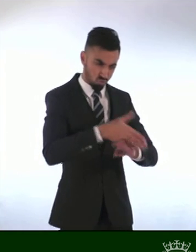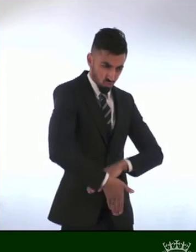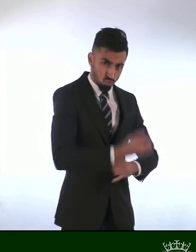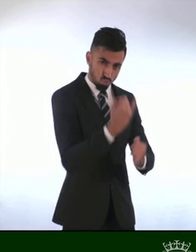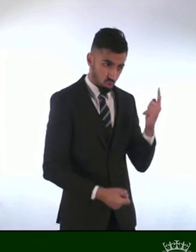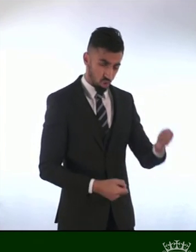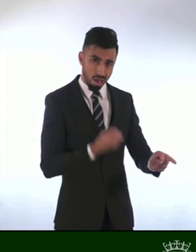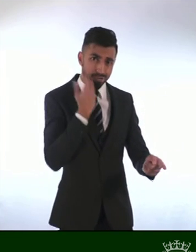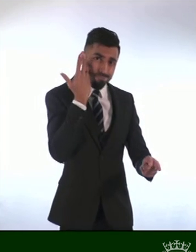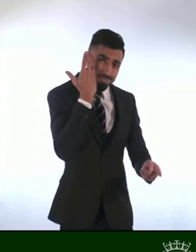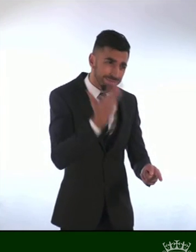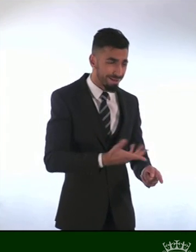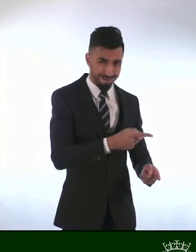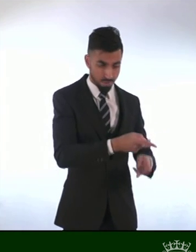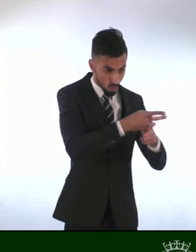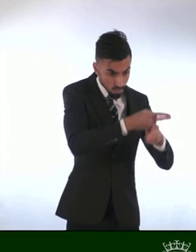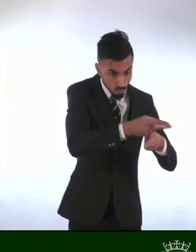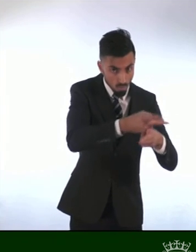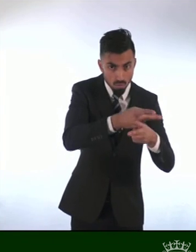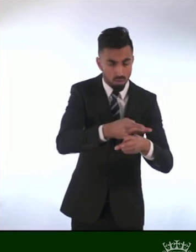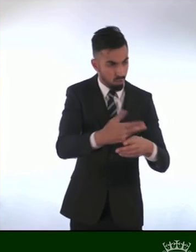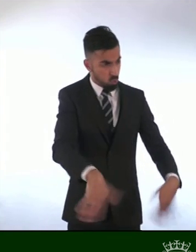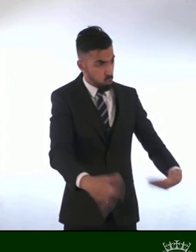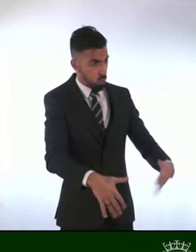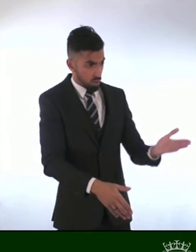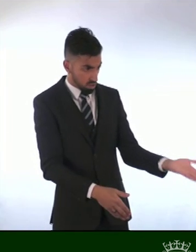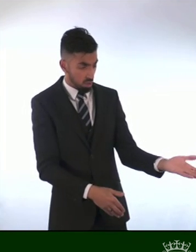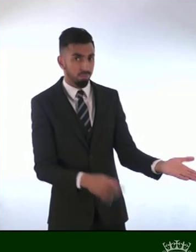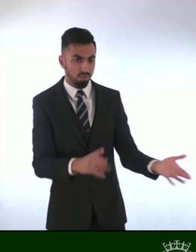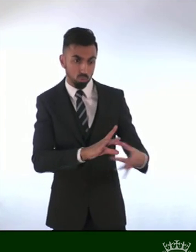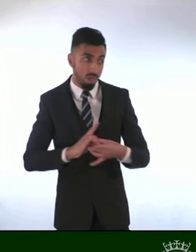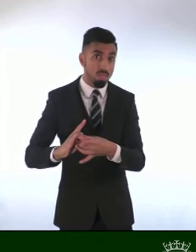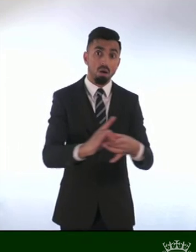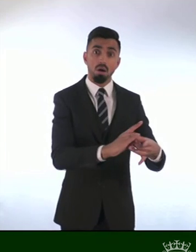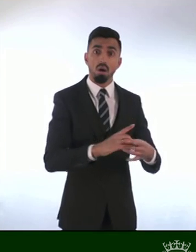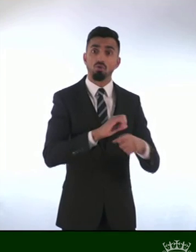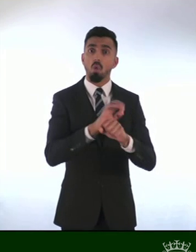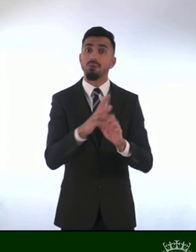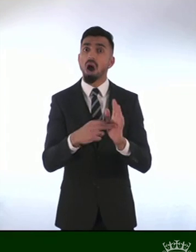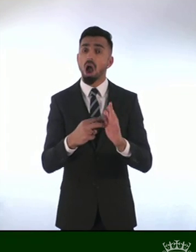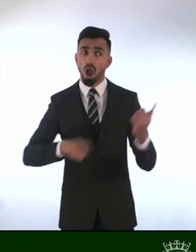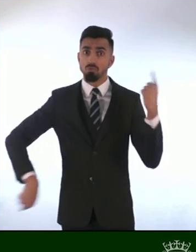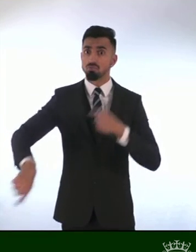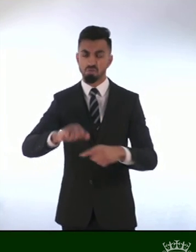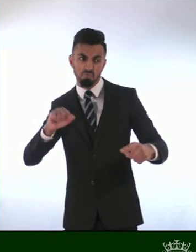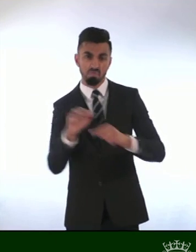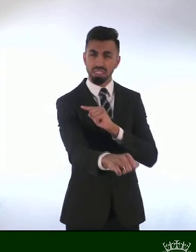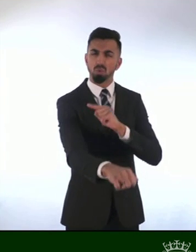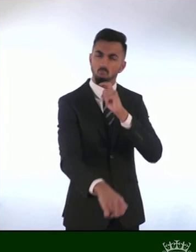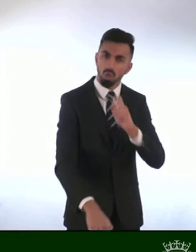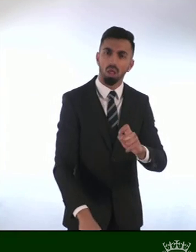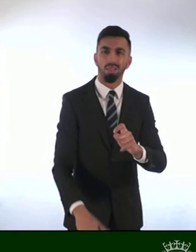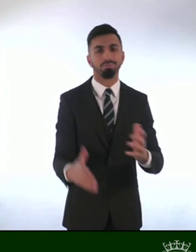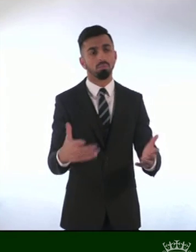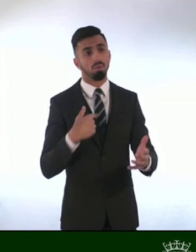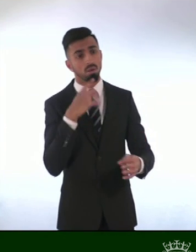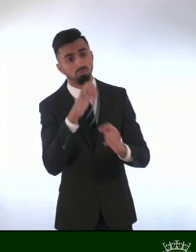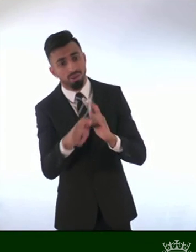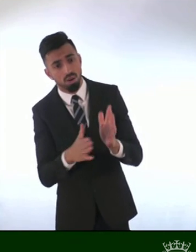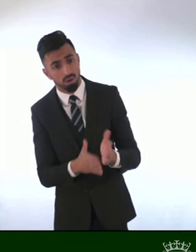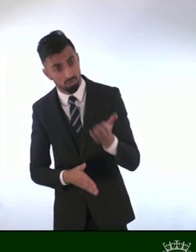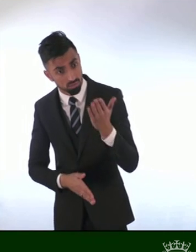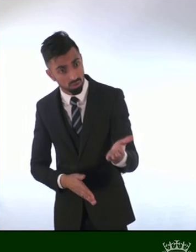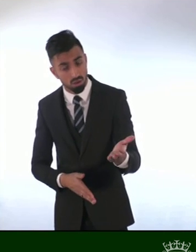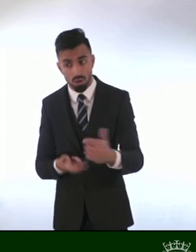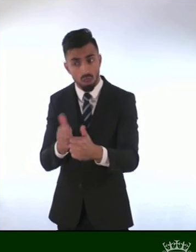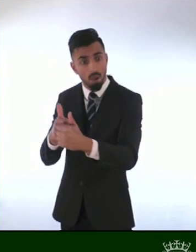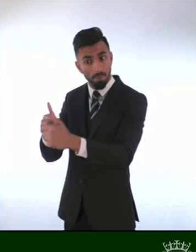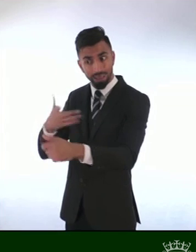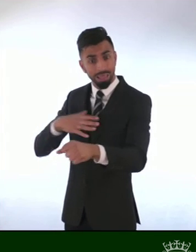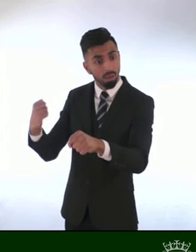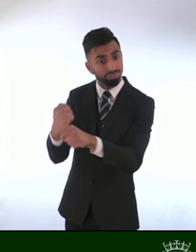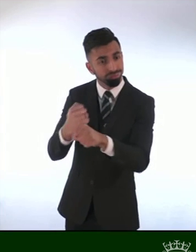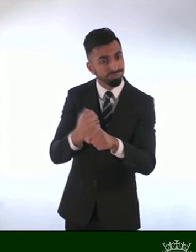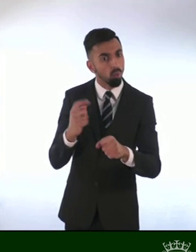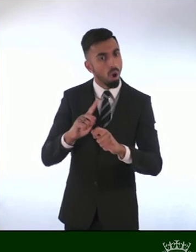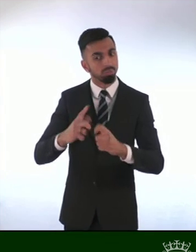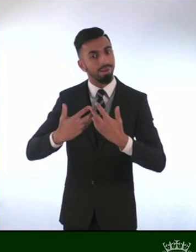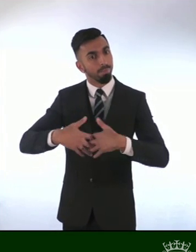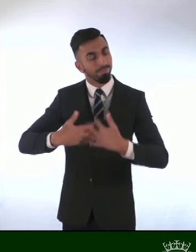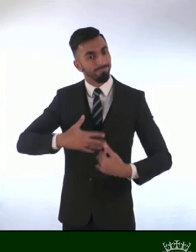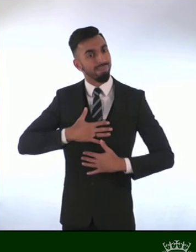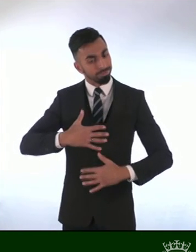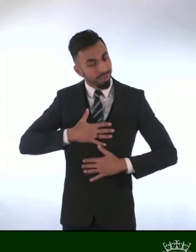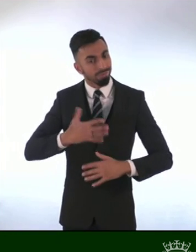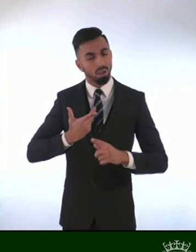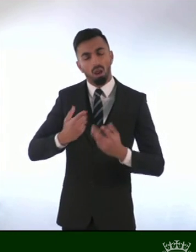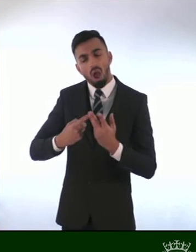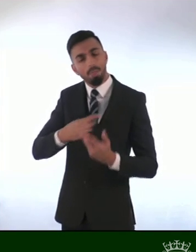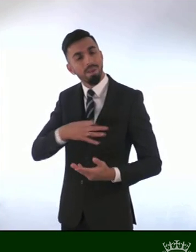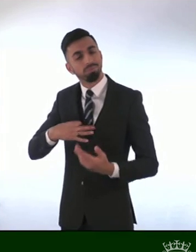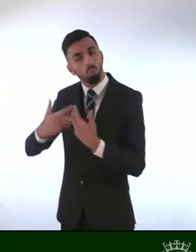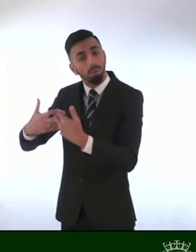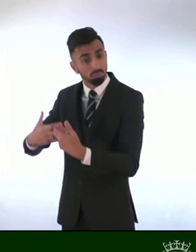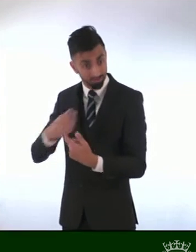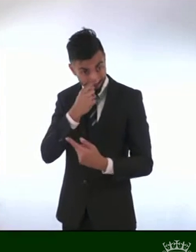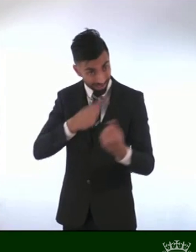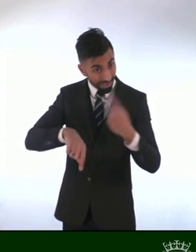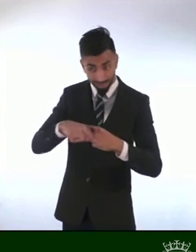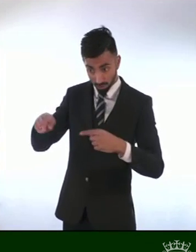Will my right honourable Friend update the House on his efforts to bring together a coalition of manufacturers to supply the NHS with the ventilators and other essential medical equipment it needs to treat the most adversely affected patients during this pandemic?